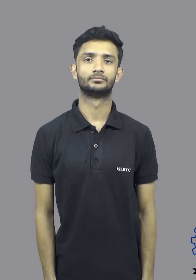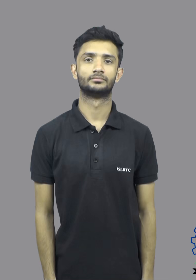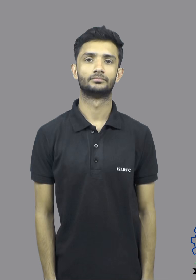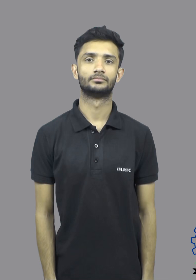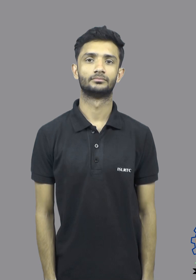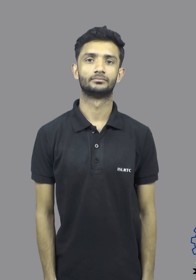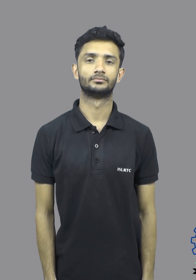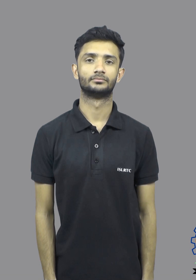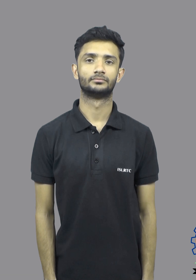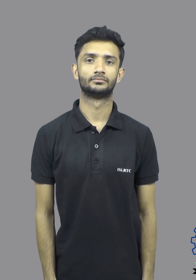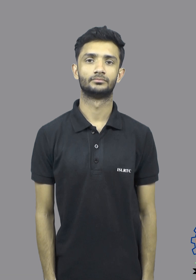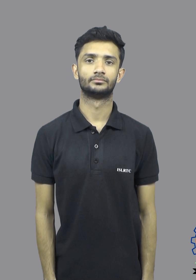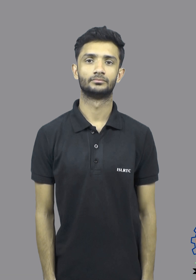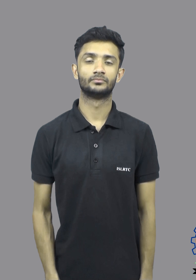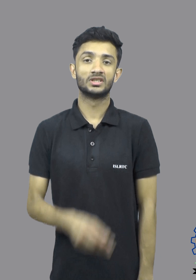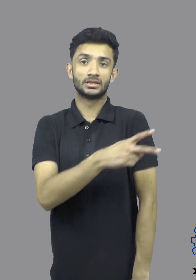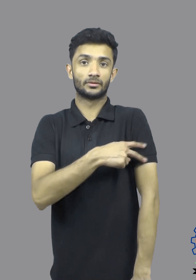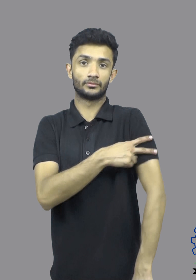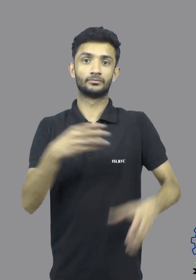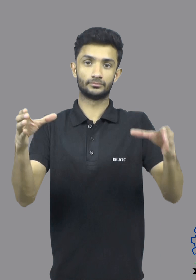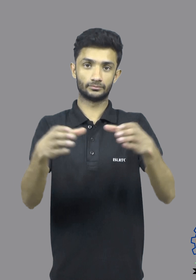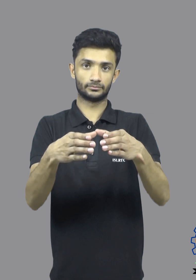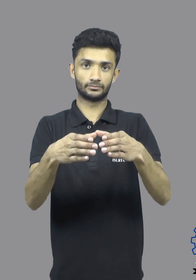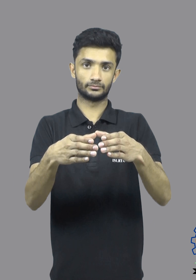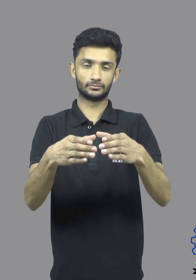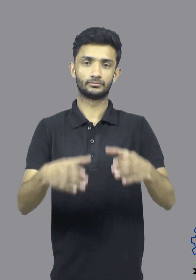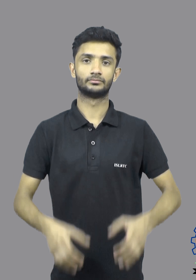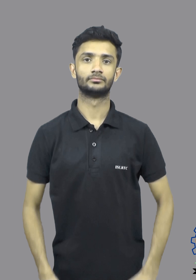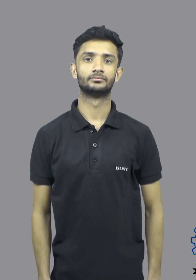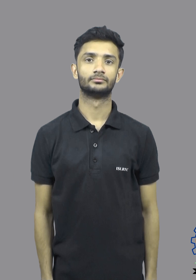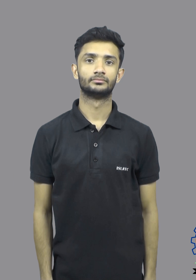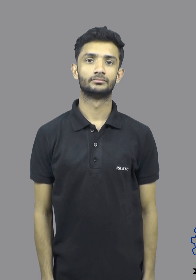Staff